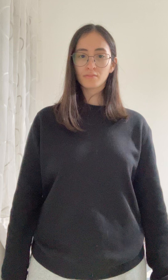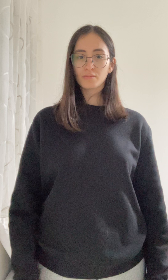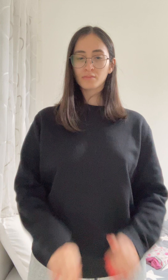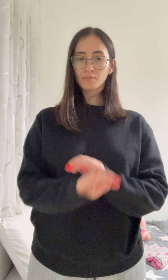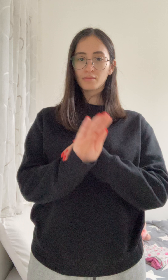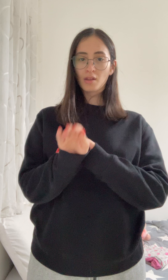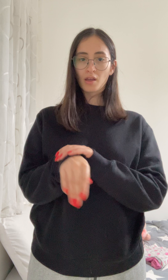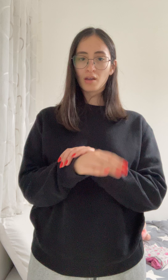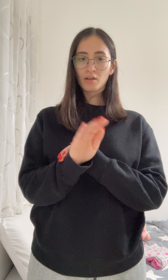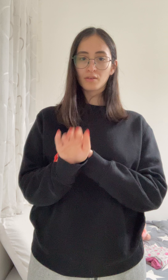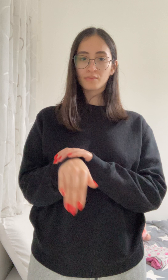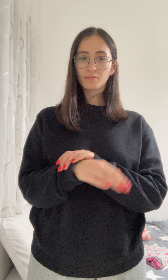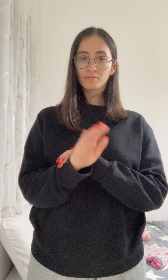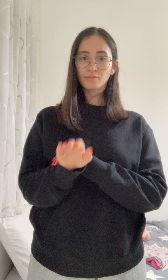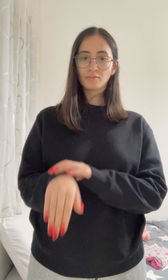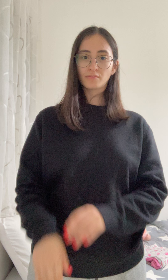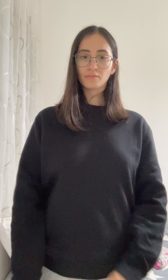ריק